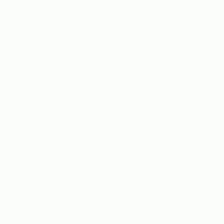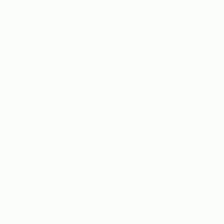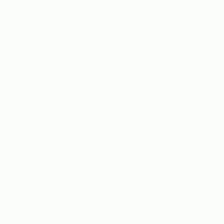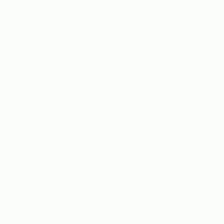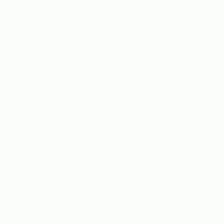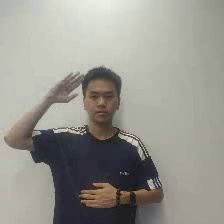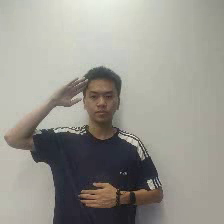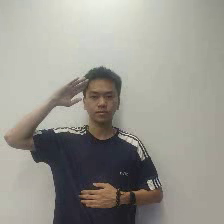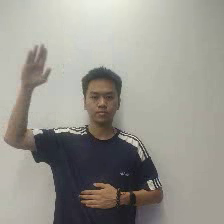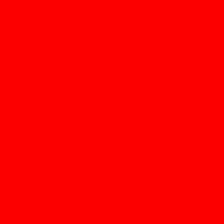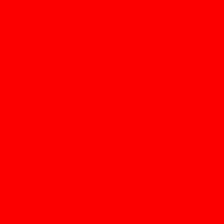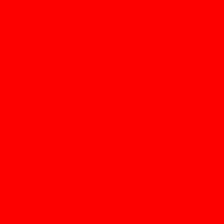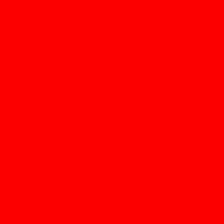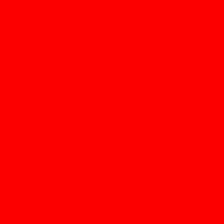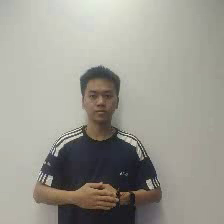Chào